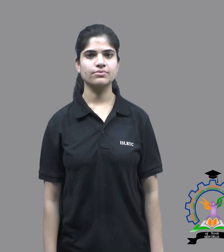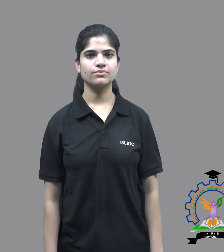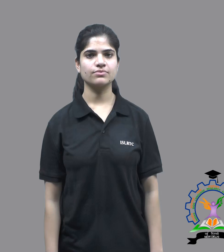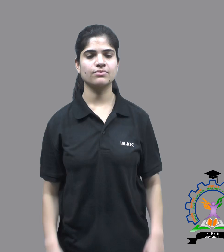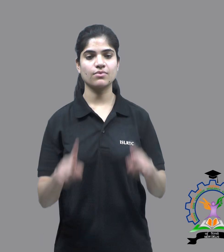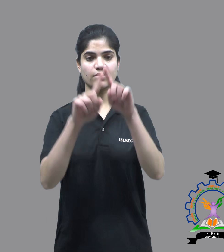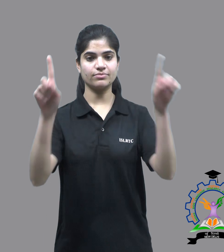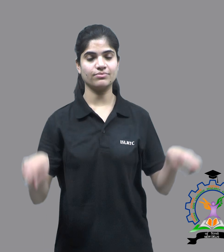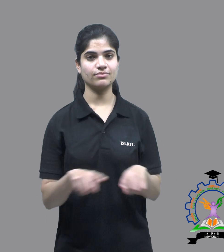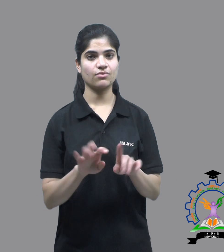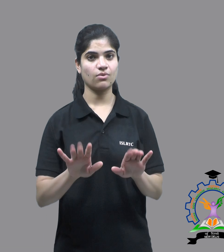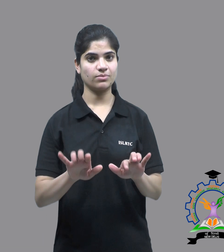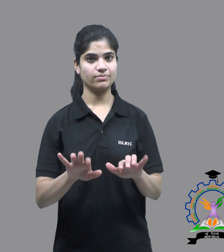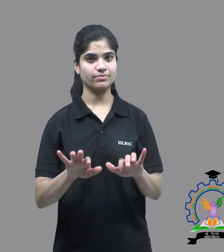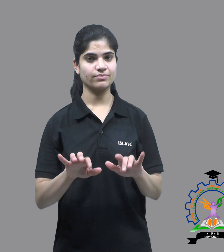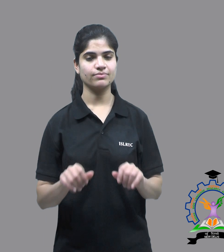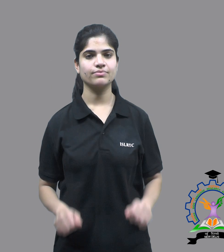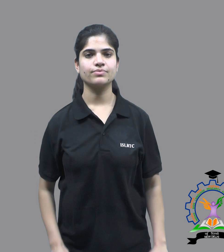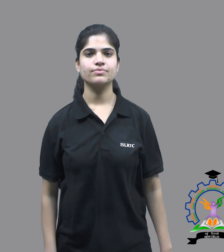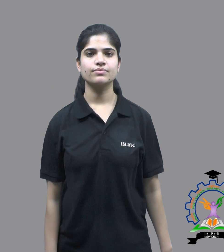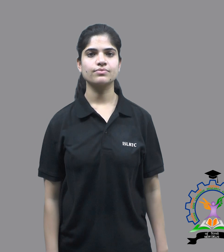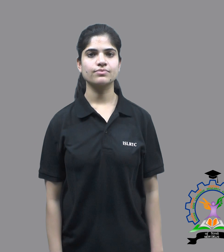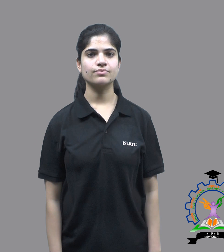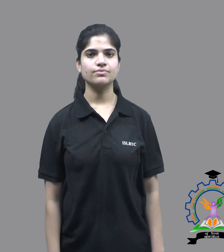Computer